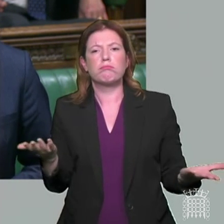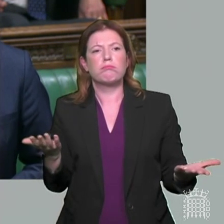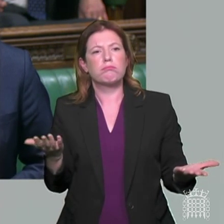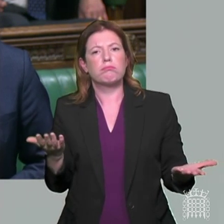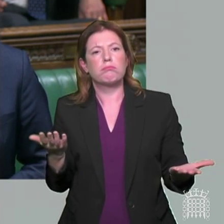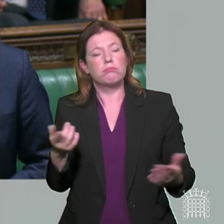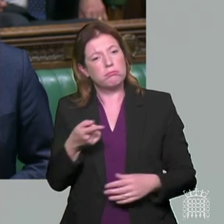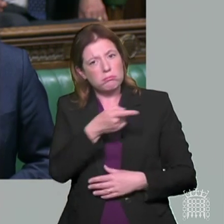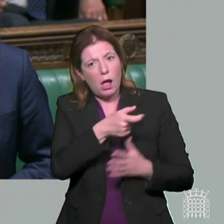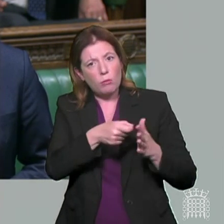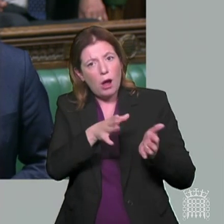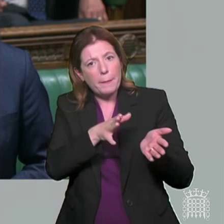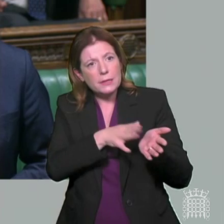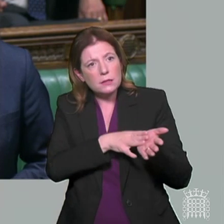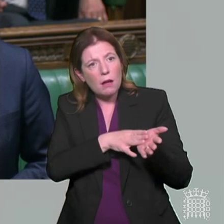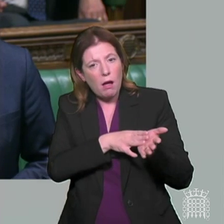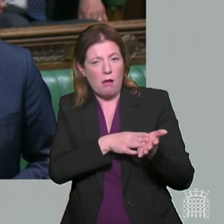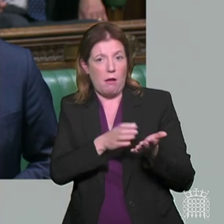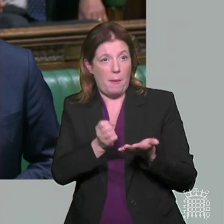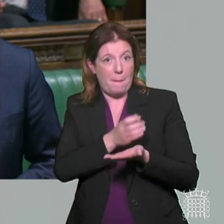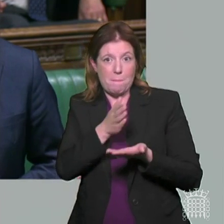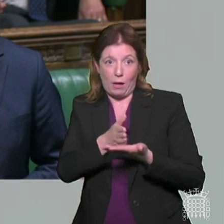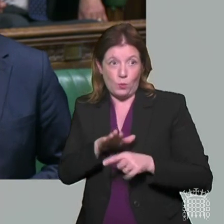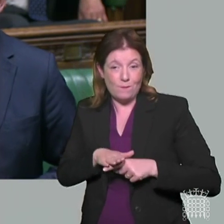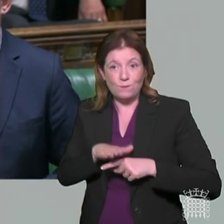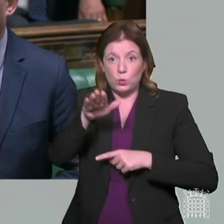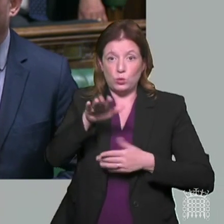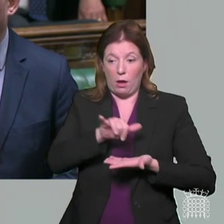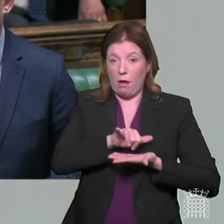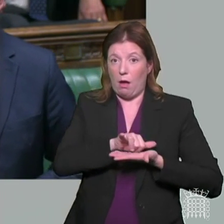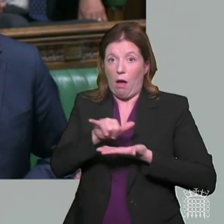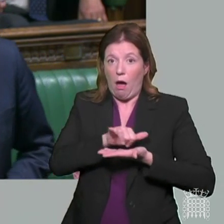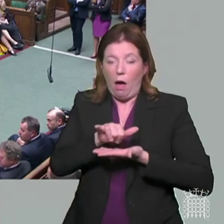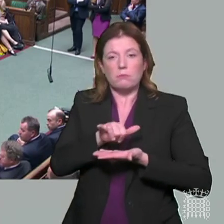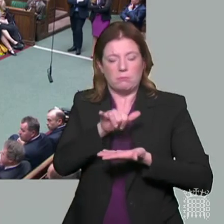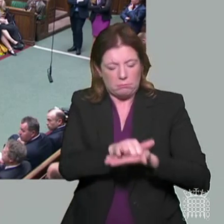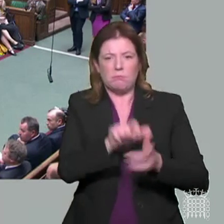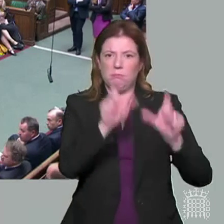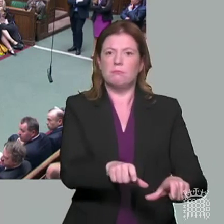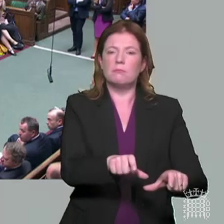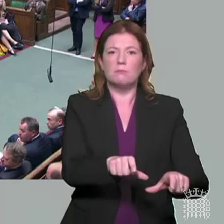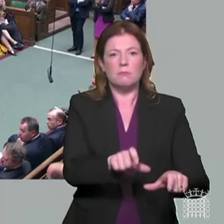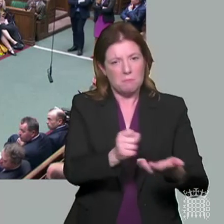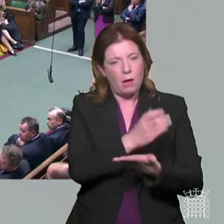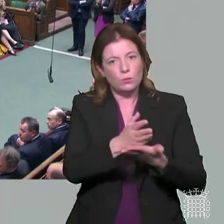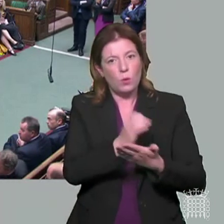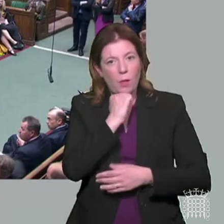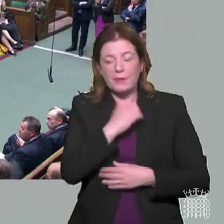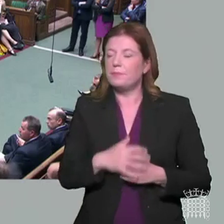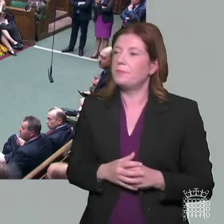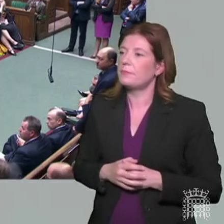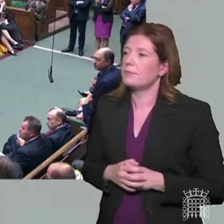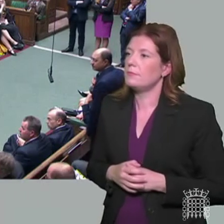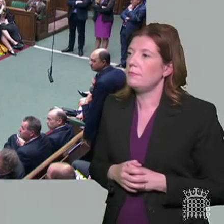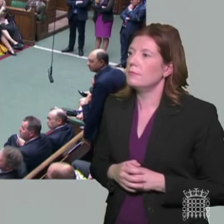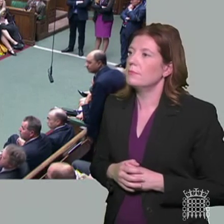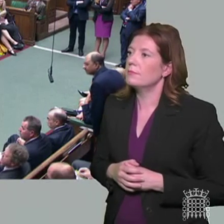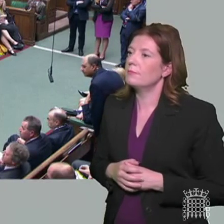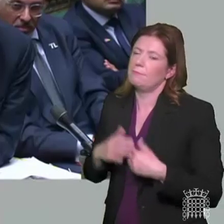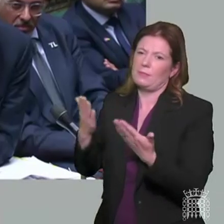What will the Prime Minister personally do to try to prevent any similar breaches of sanctions from happening?